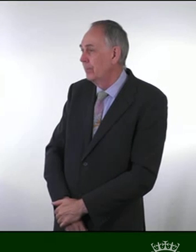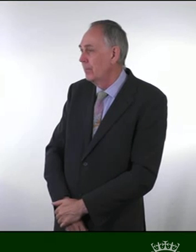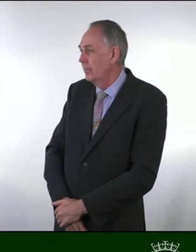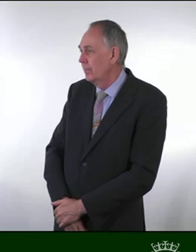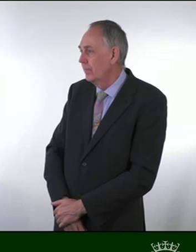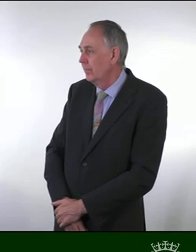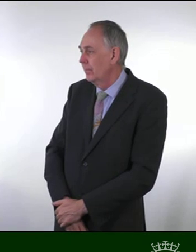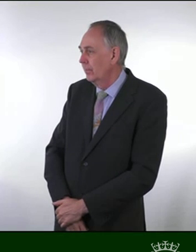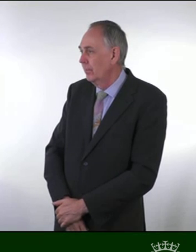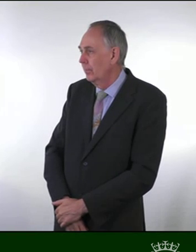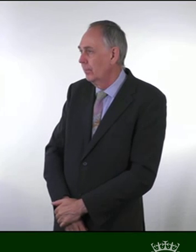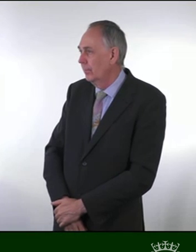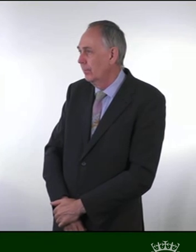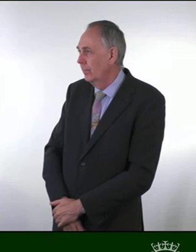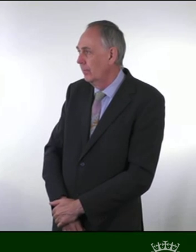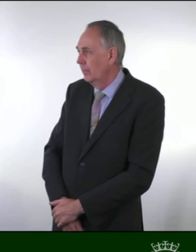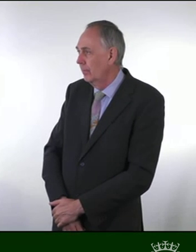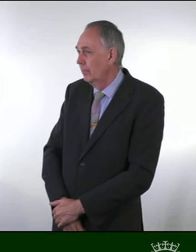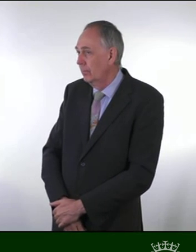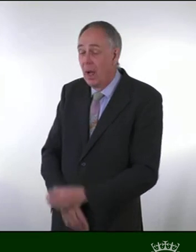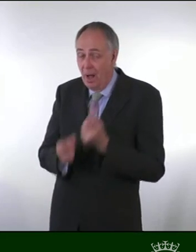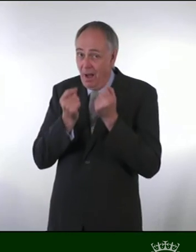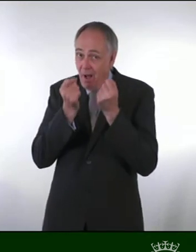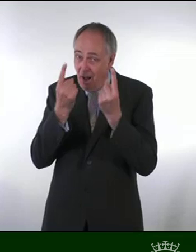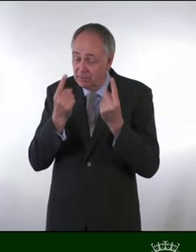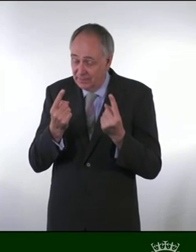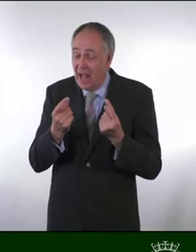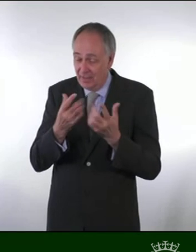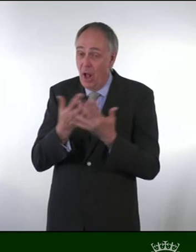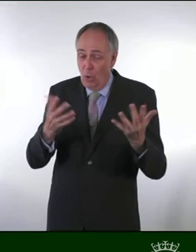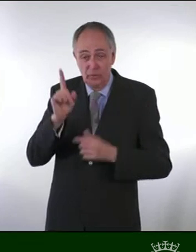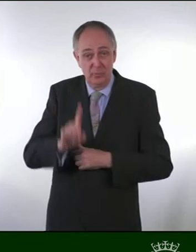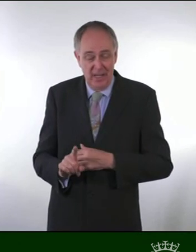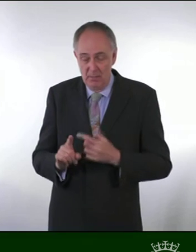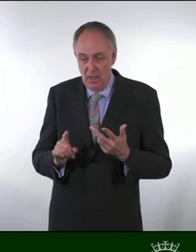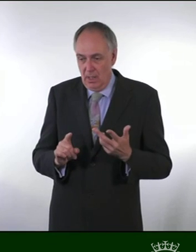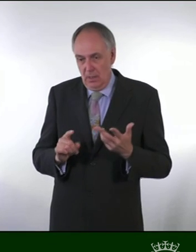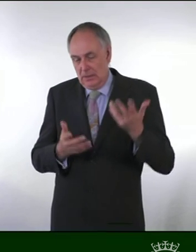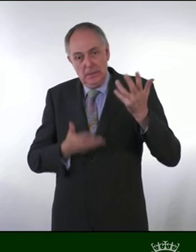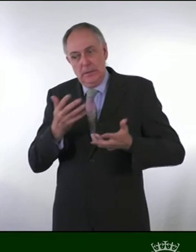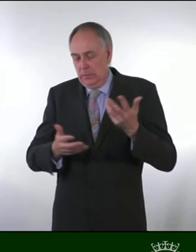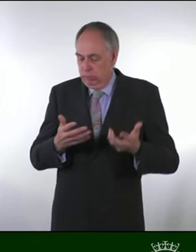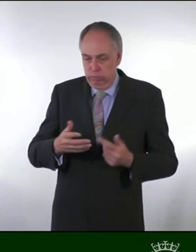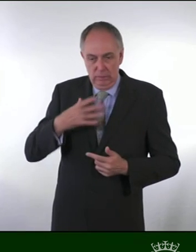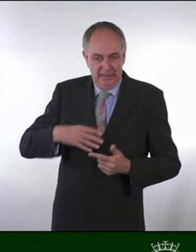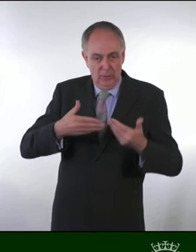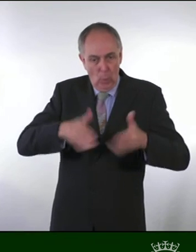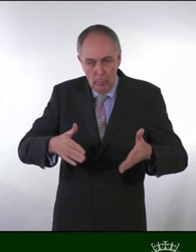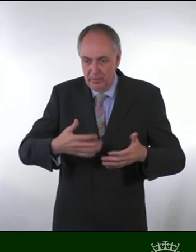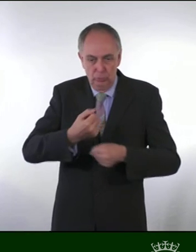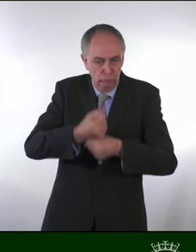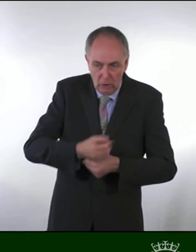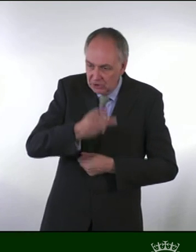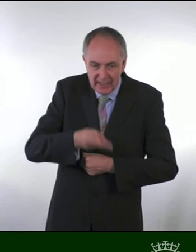I very much understand the urgency that many people in this country feel about the need to reopen places of worship.